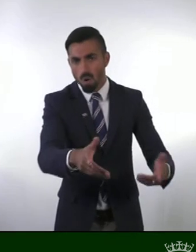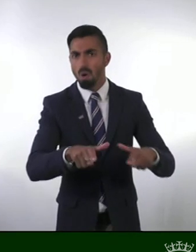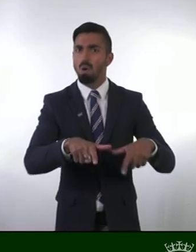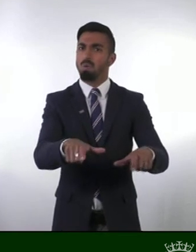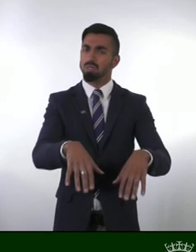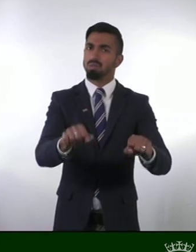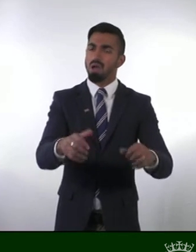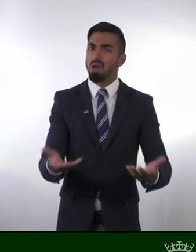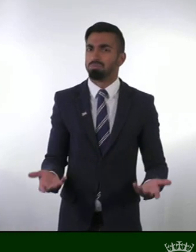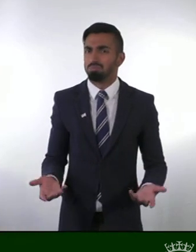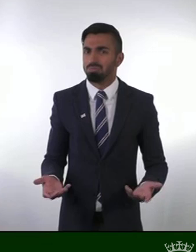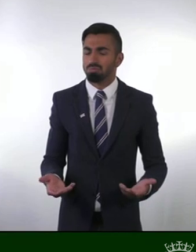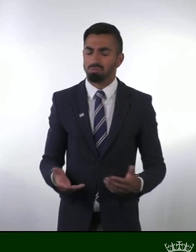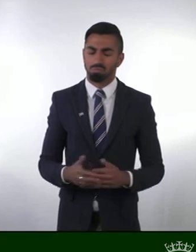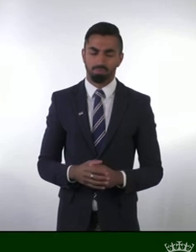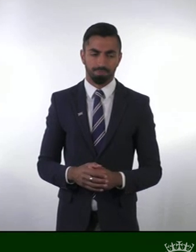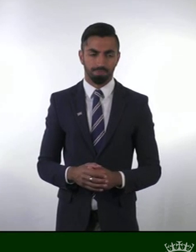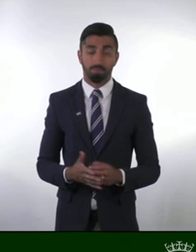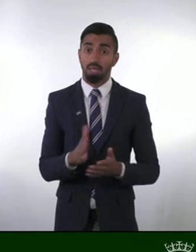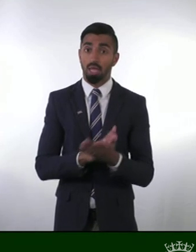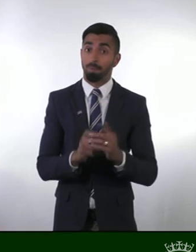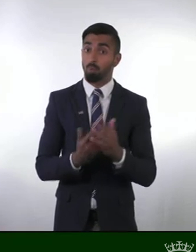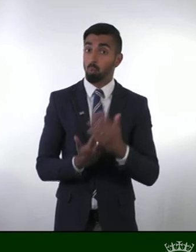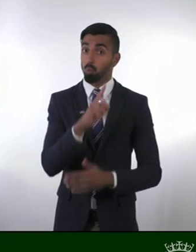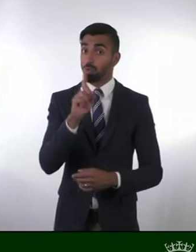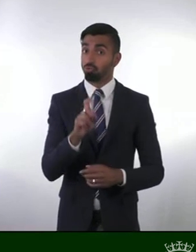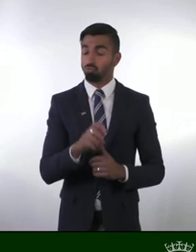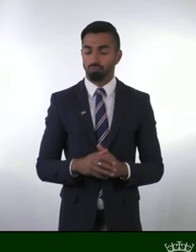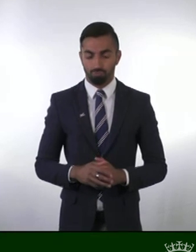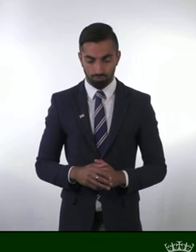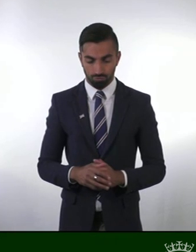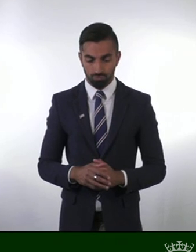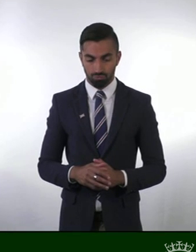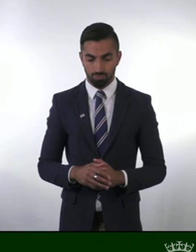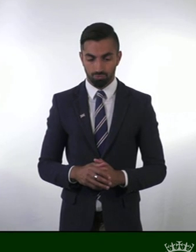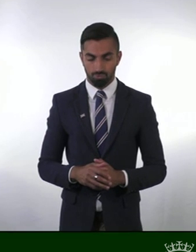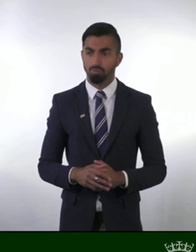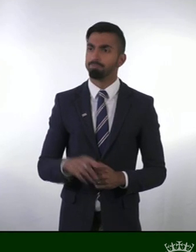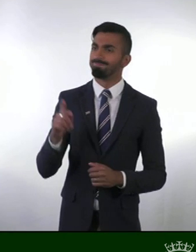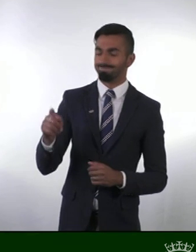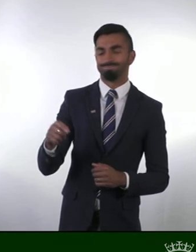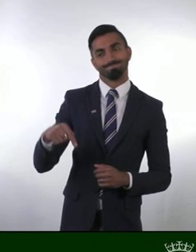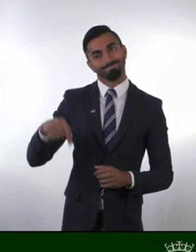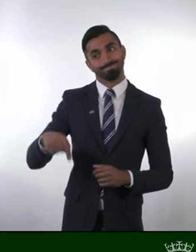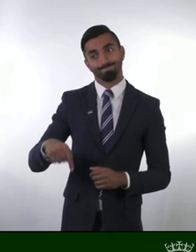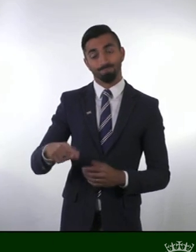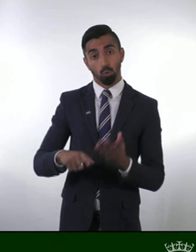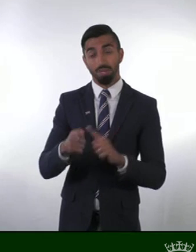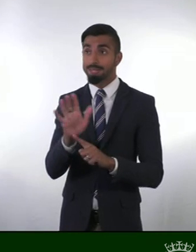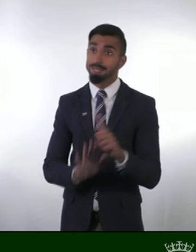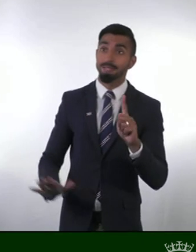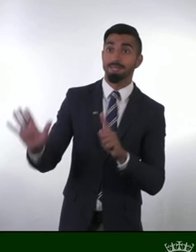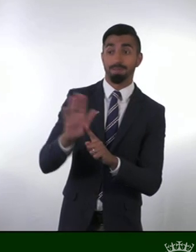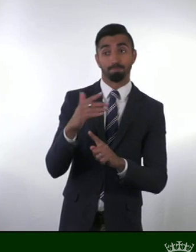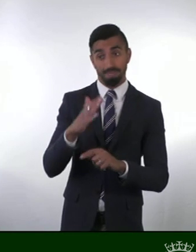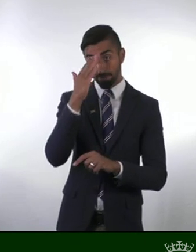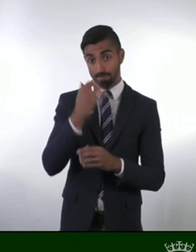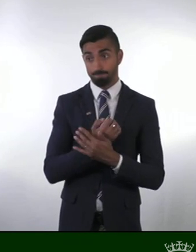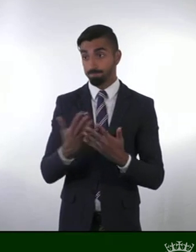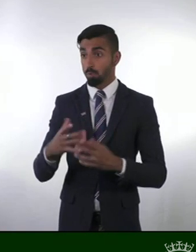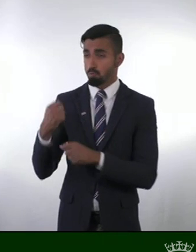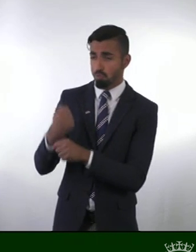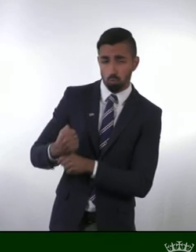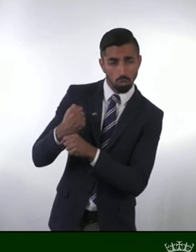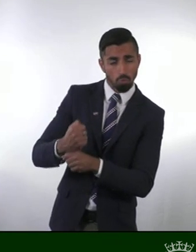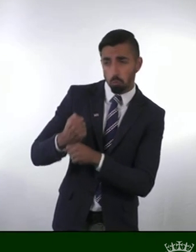Many peaceful protests have been held across the country against racism following the appalling events in the US, including in my own constituency yesterday.